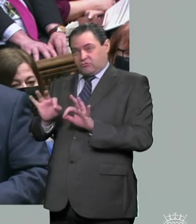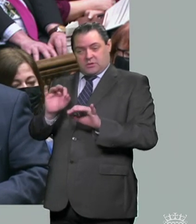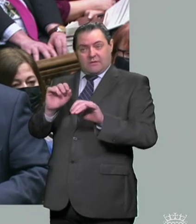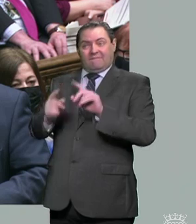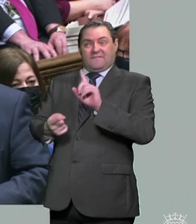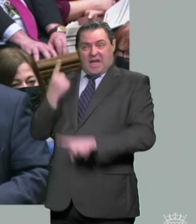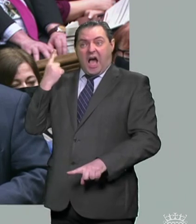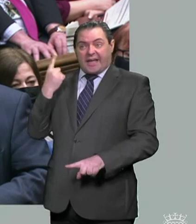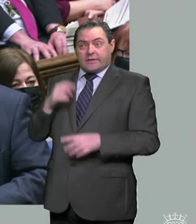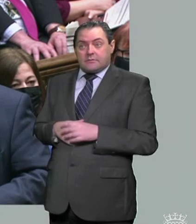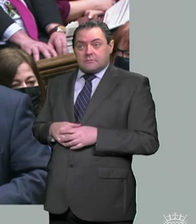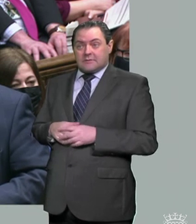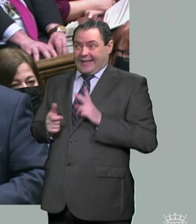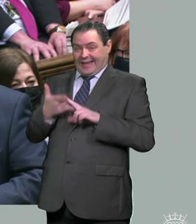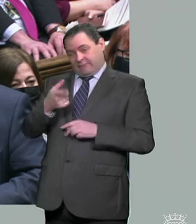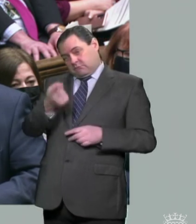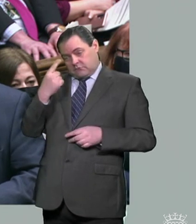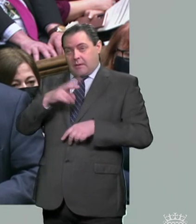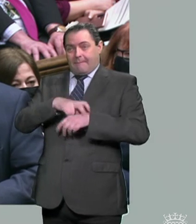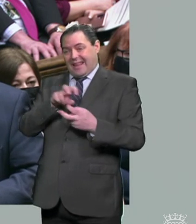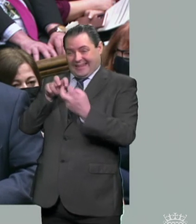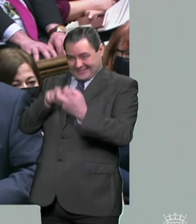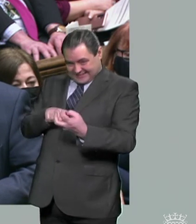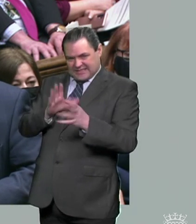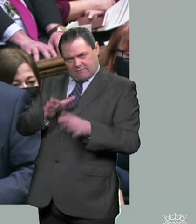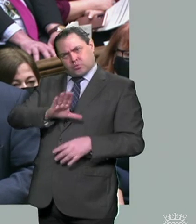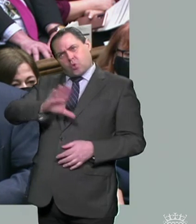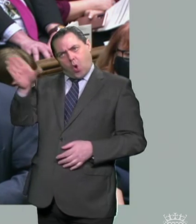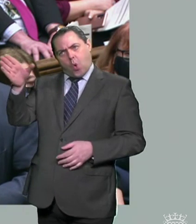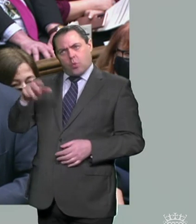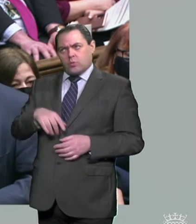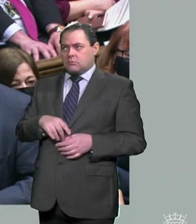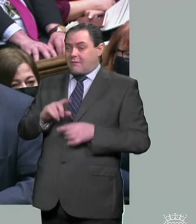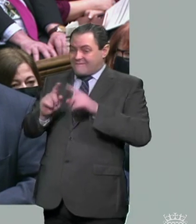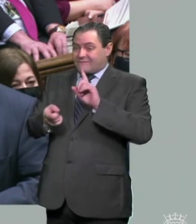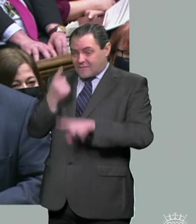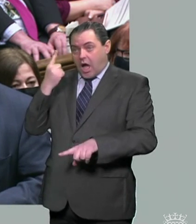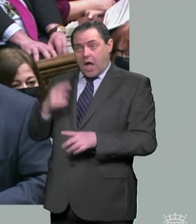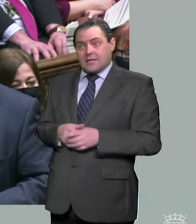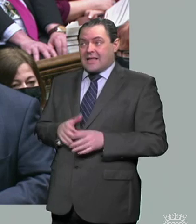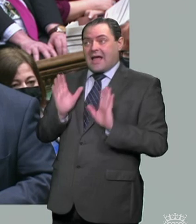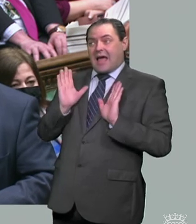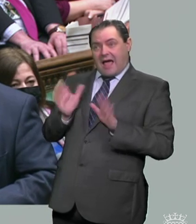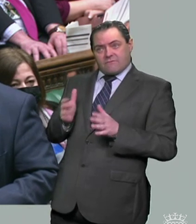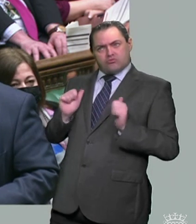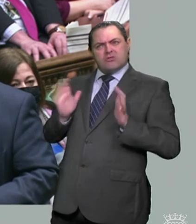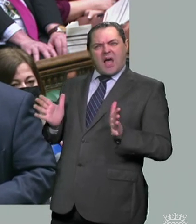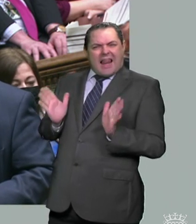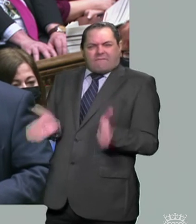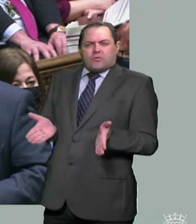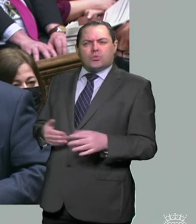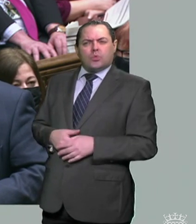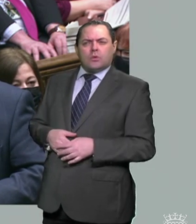If he is questioned, he must go, and if he is fined, he must resign.